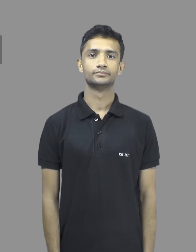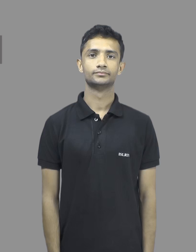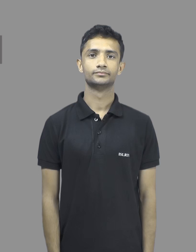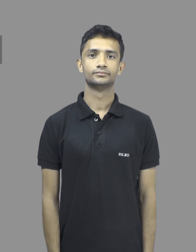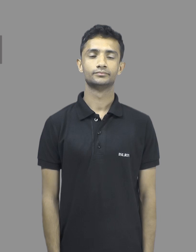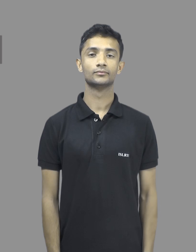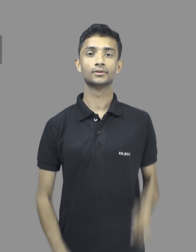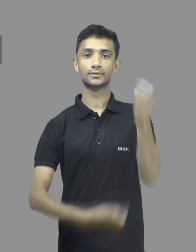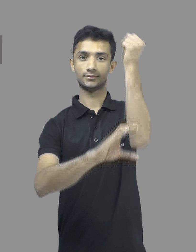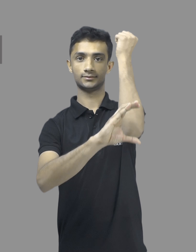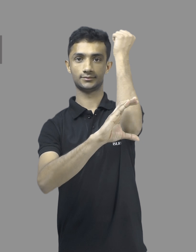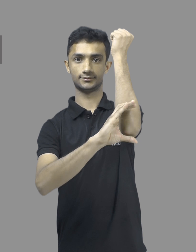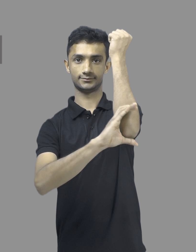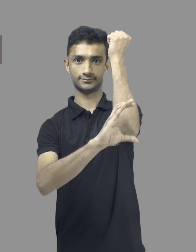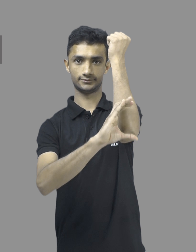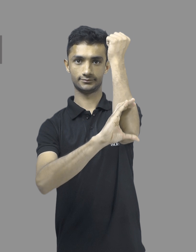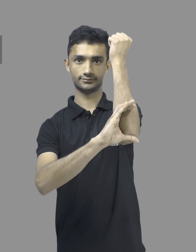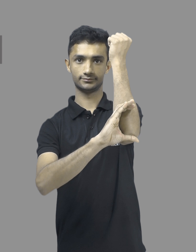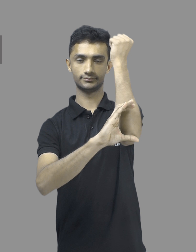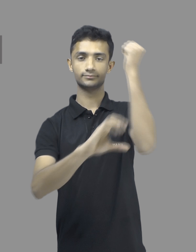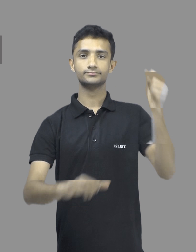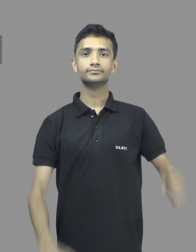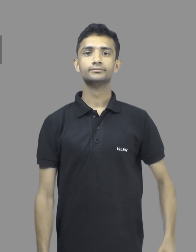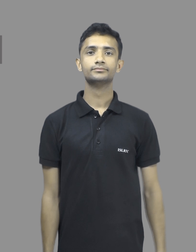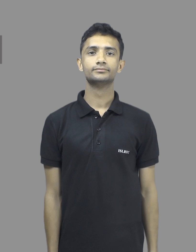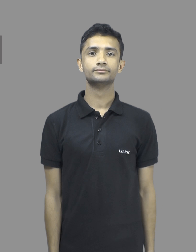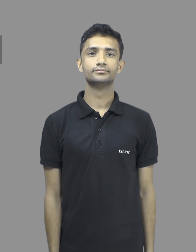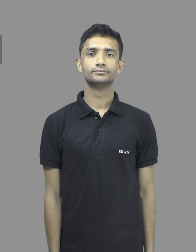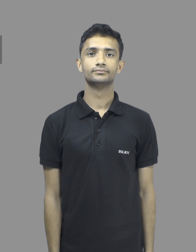Conclusion